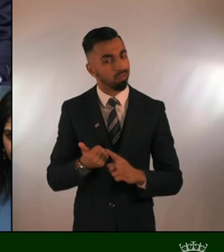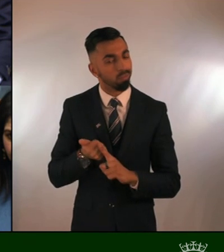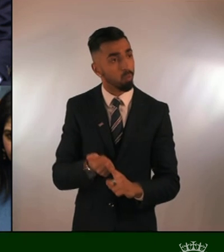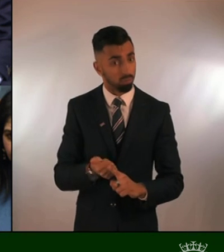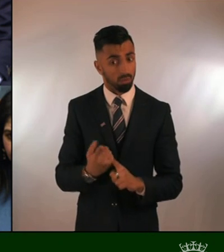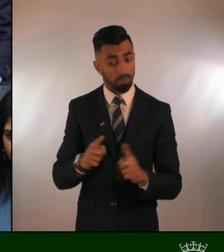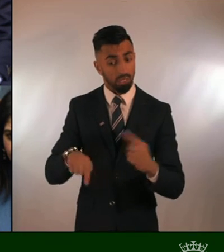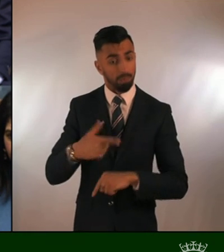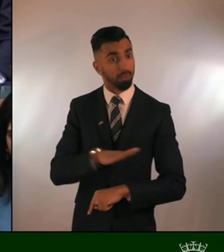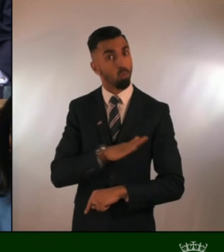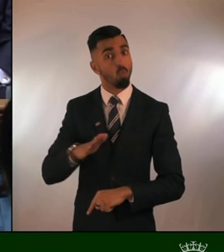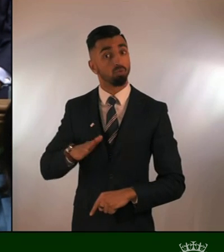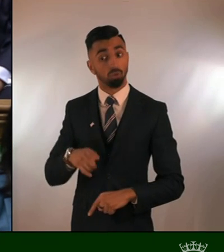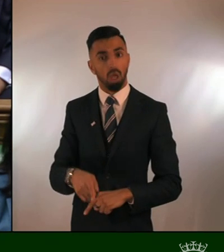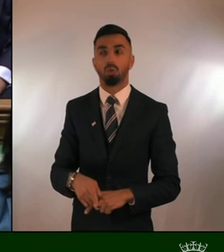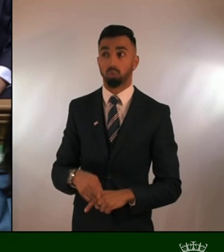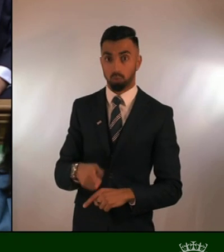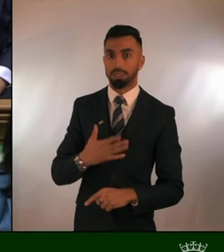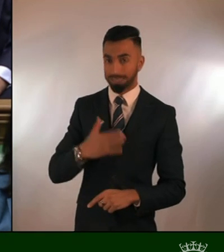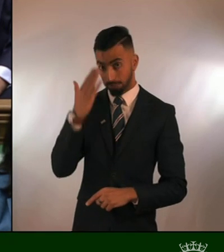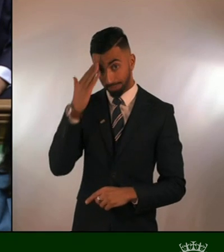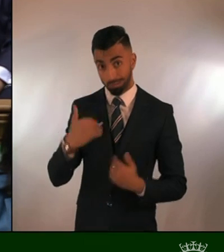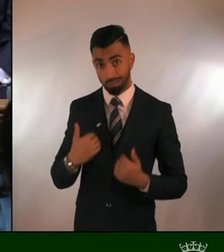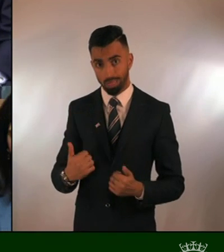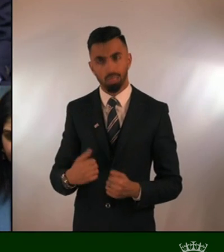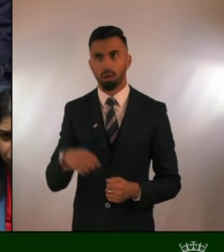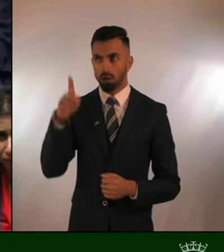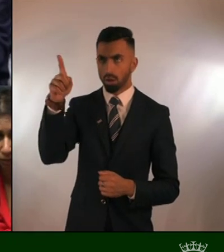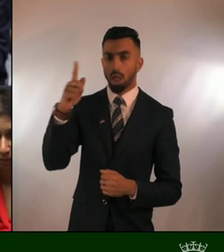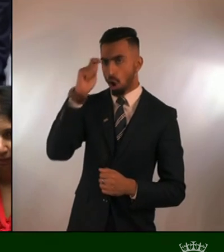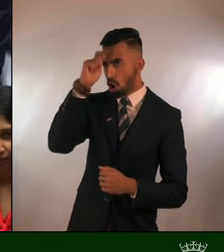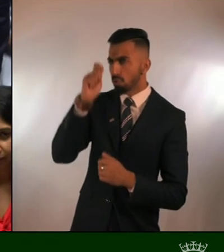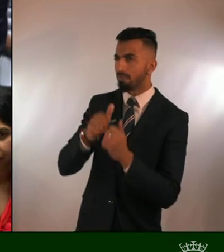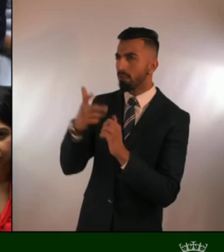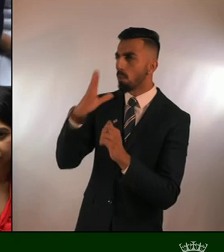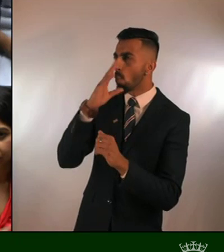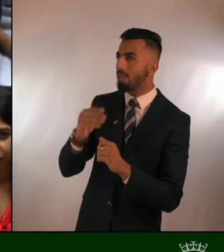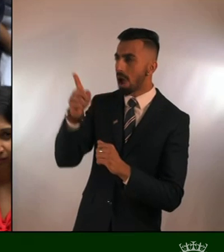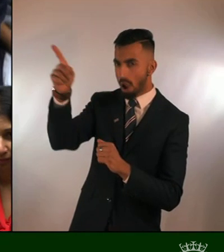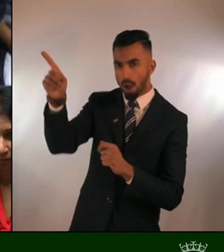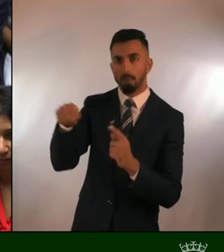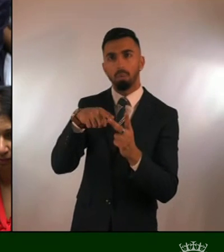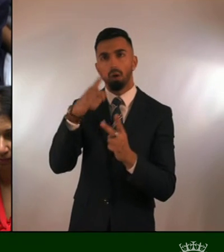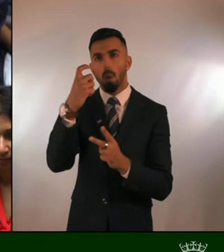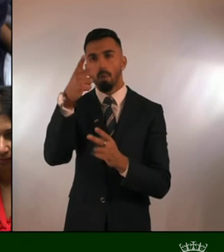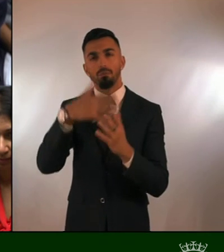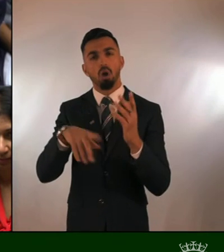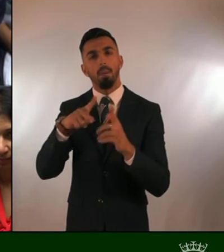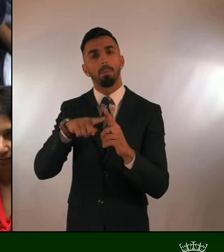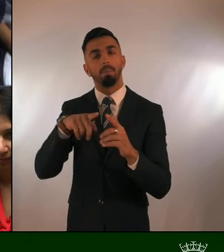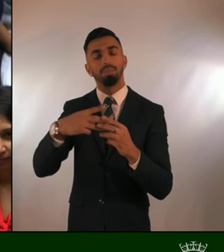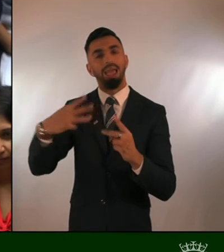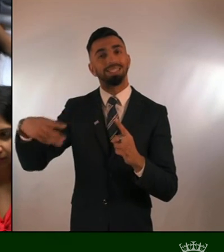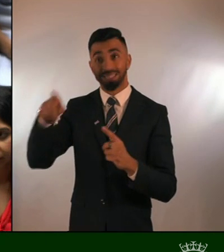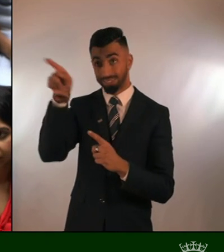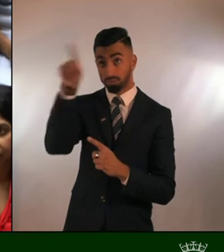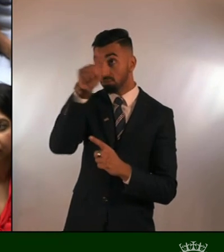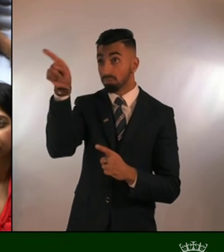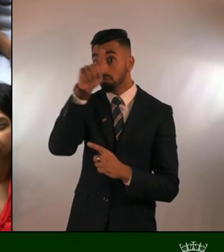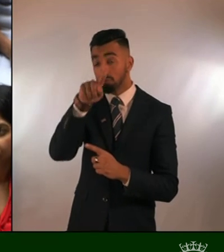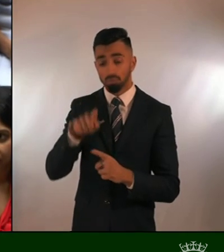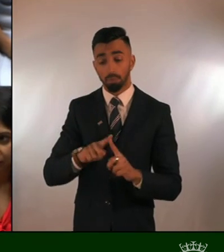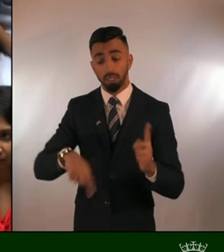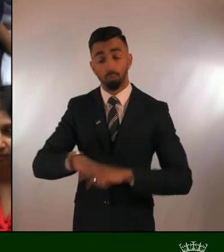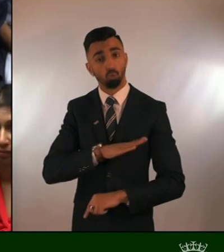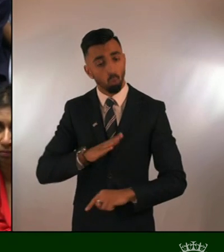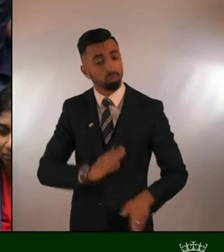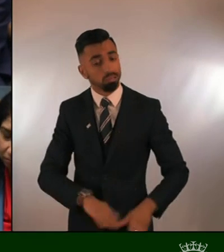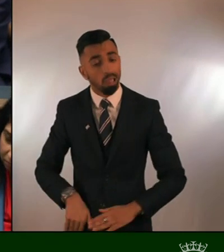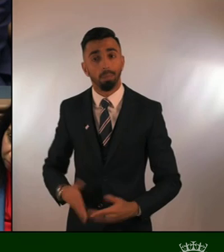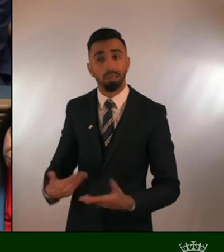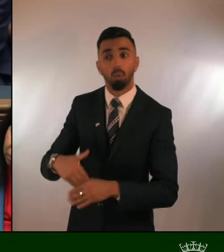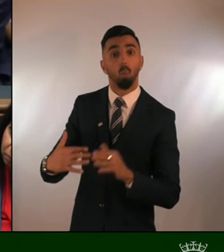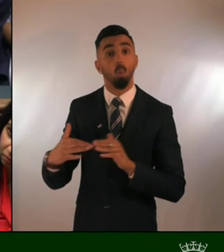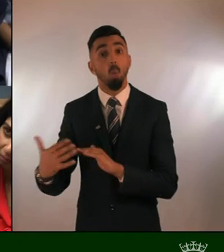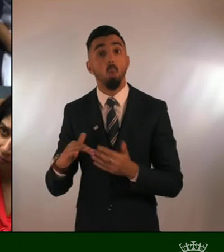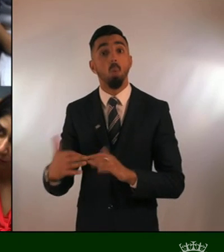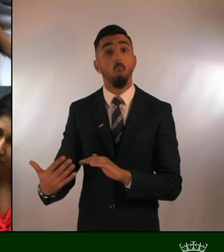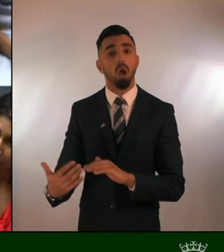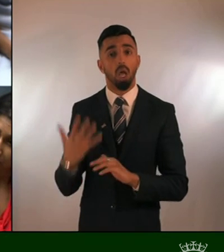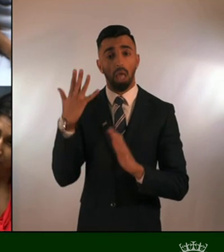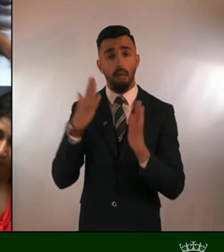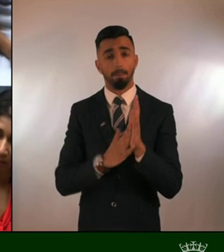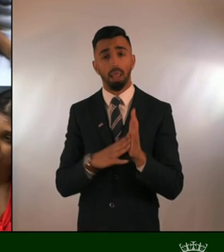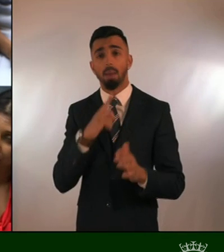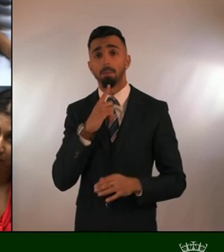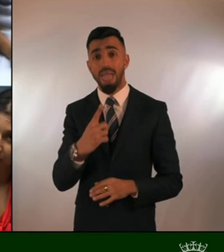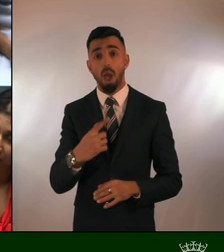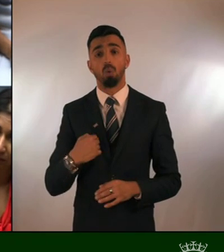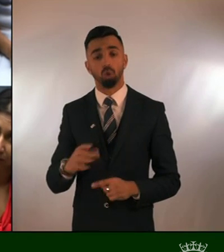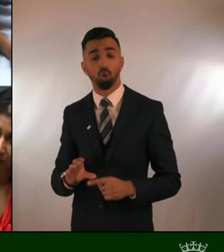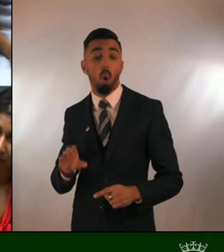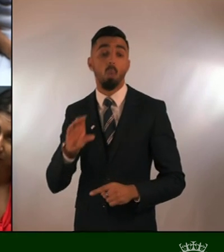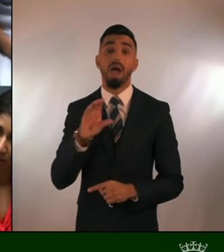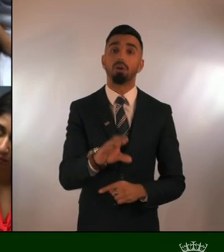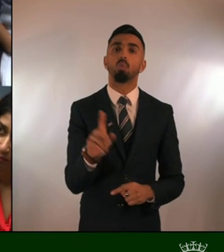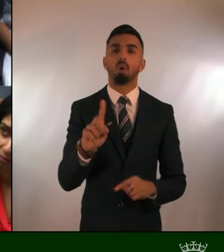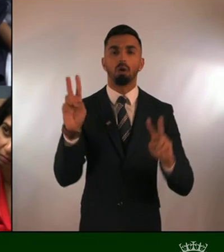Thanks to the campaigning of my honourable Friends the Members for Wolverhampton South West and for Harwich and North Essex, I will be supporting veterans with mental health needs with a £10 million donation to the Armed Forces Covenant Fund Trust.